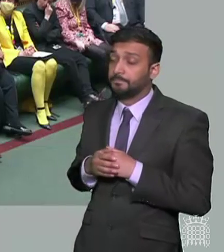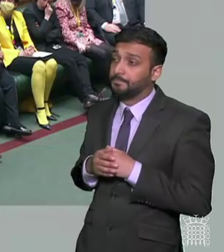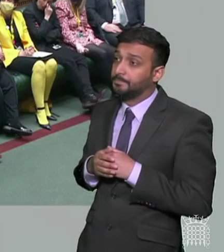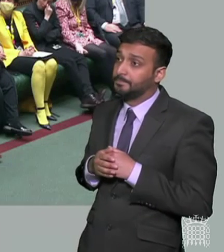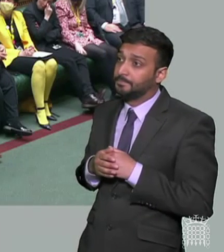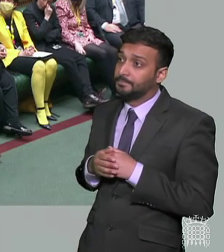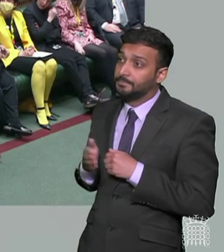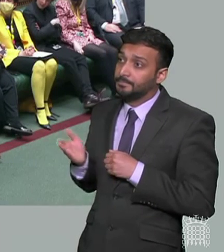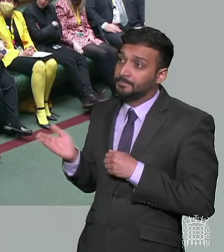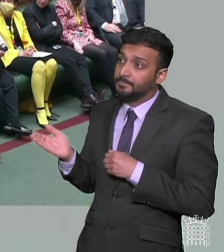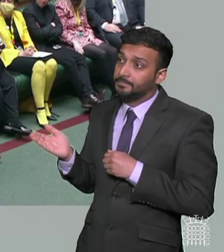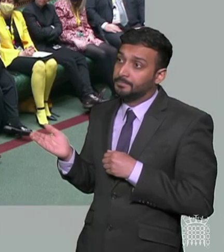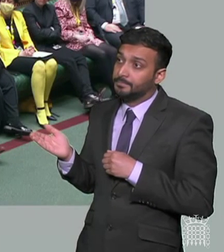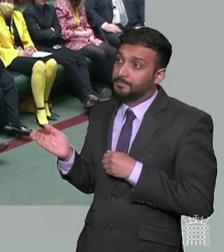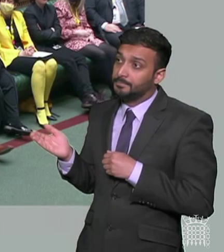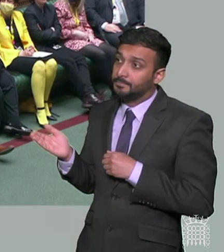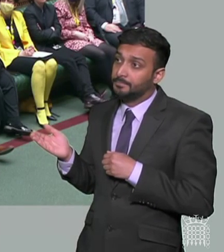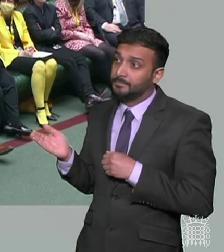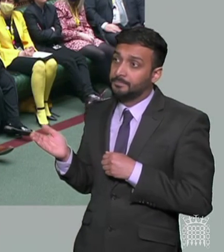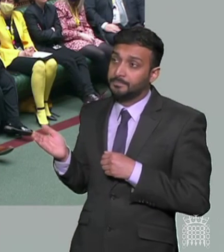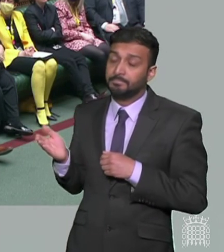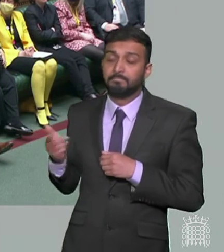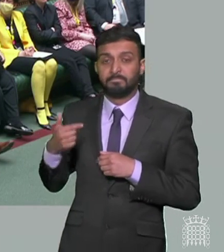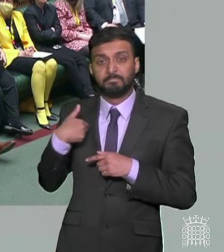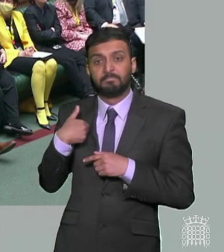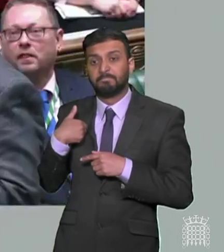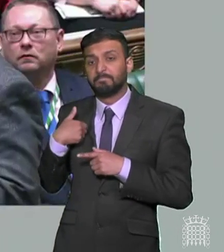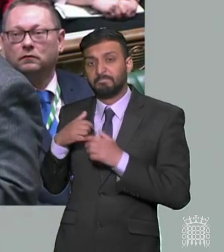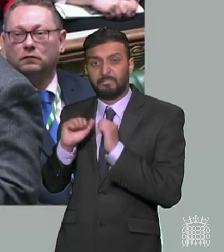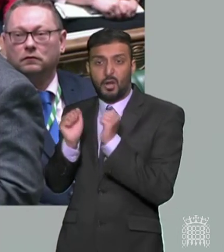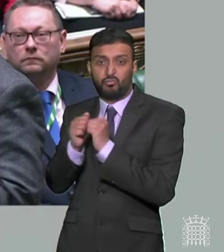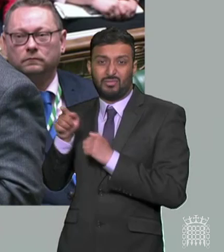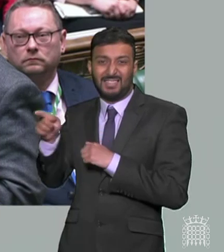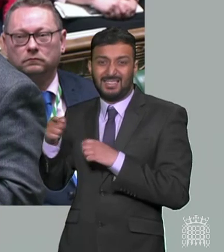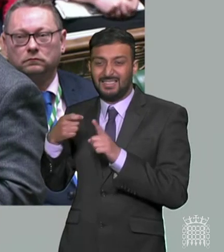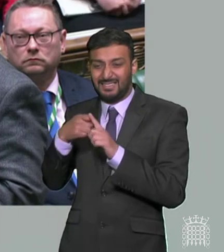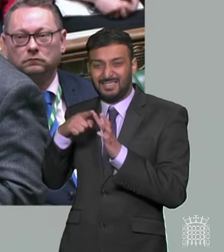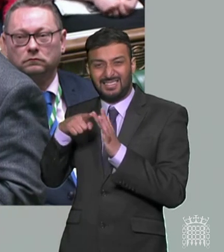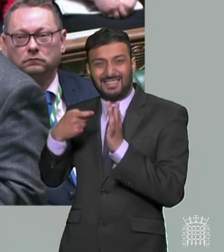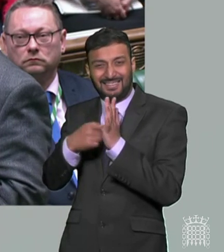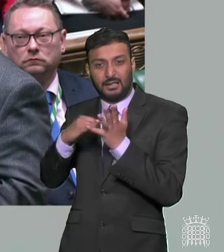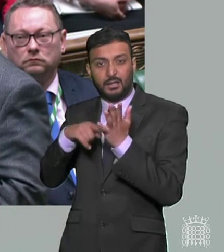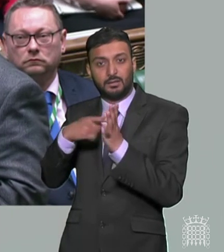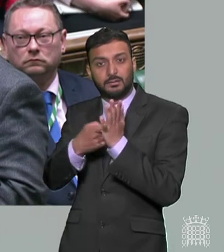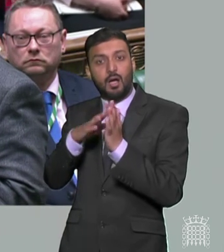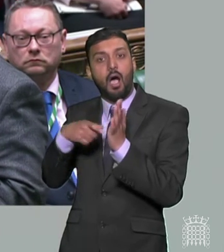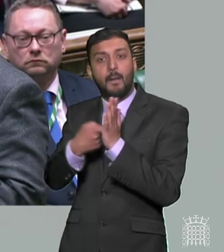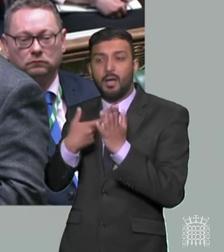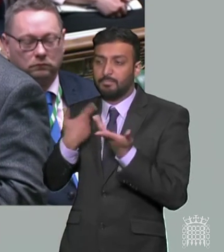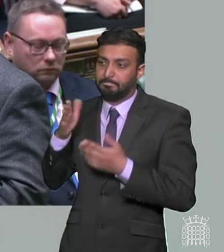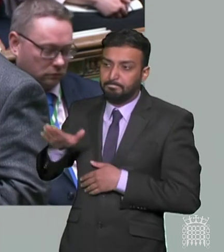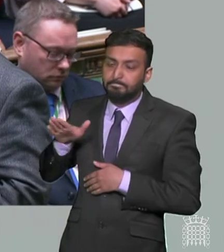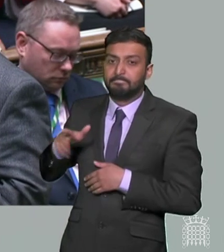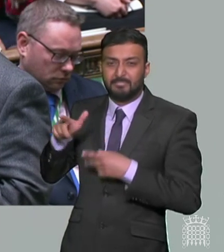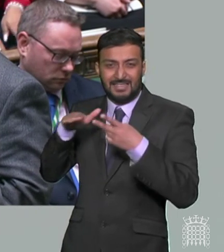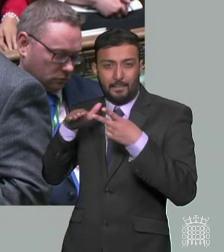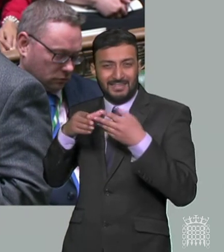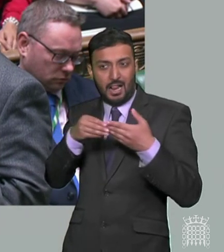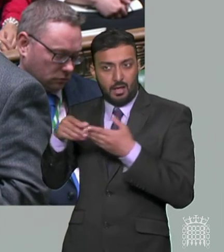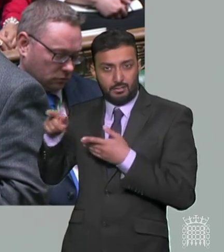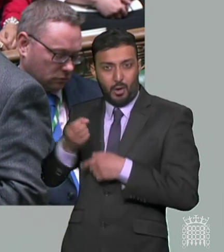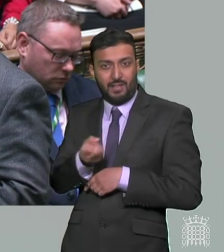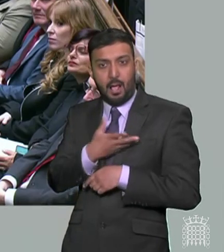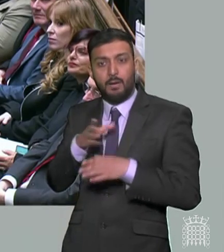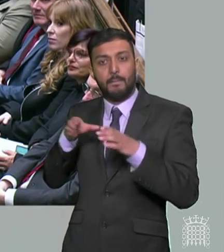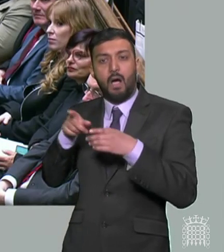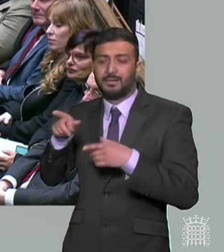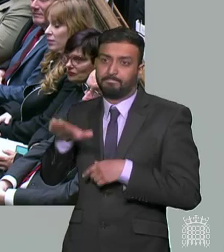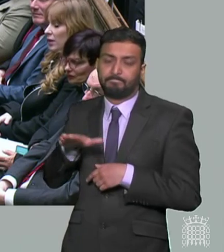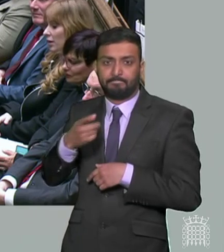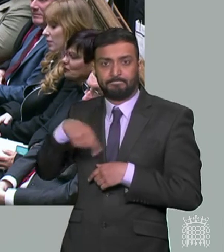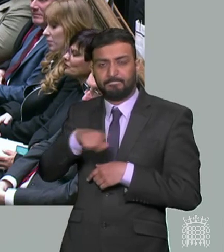May I associate myself with the remarks of the Leader of the Opposition about the absolutely disgusting misogyny and sexism witnessed by the deputy leader of the Labour party?